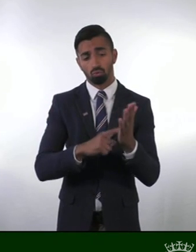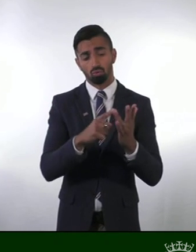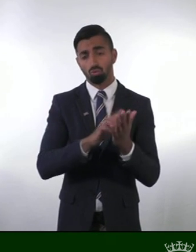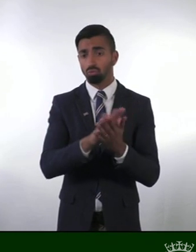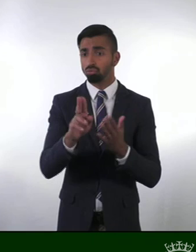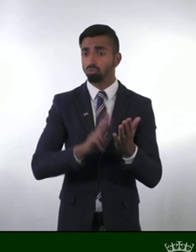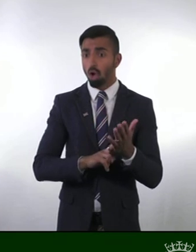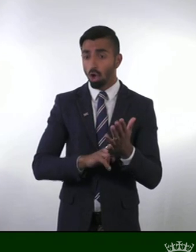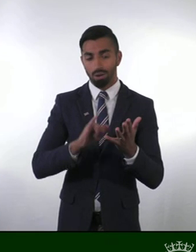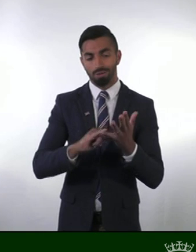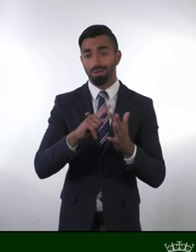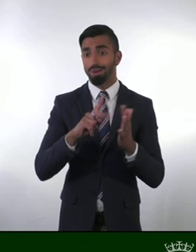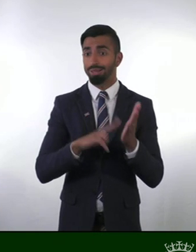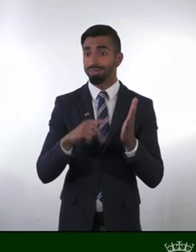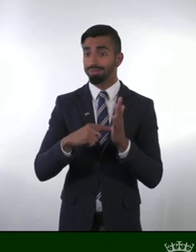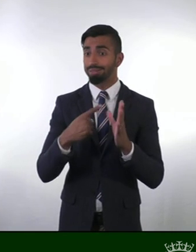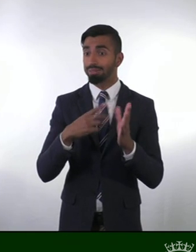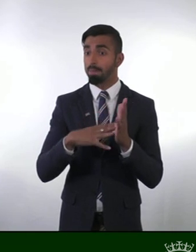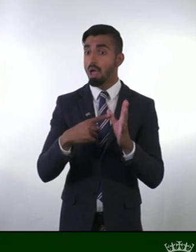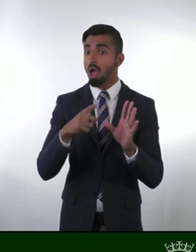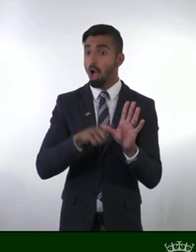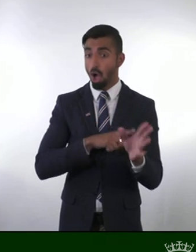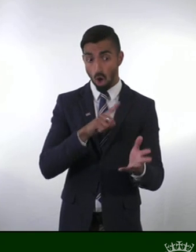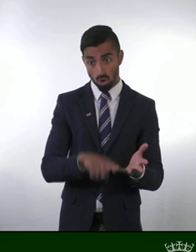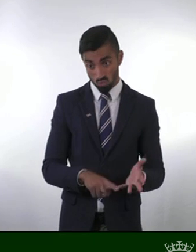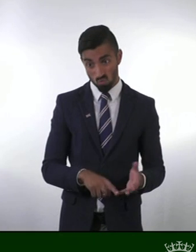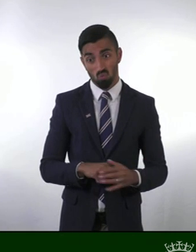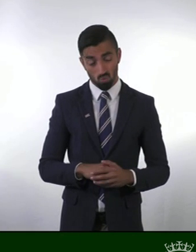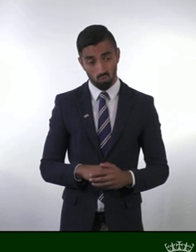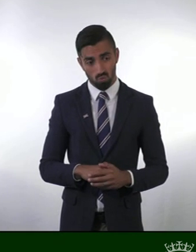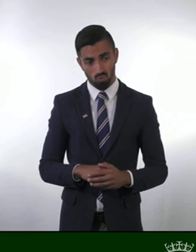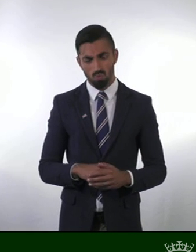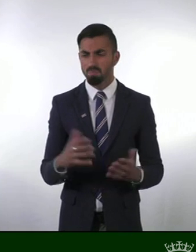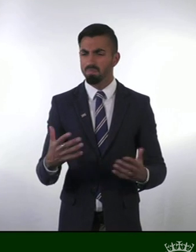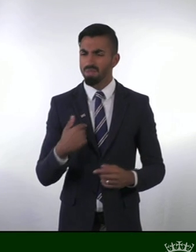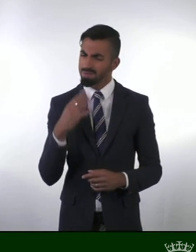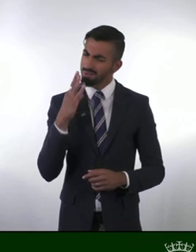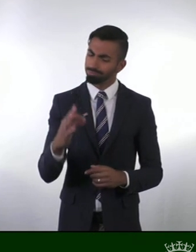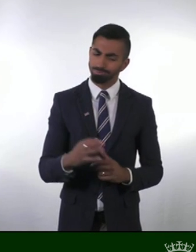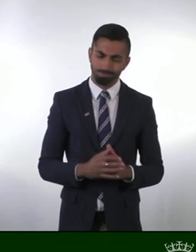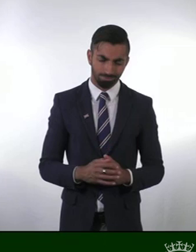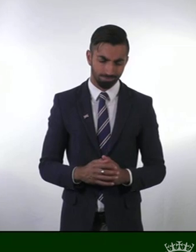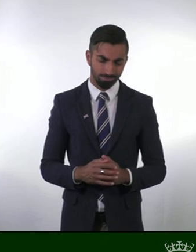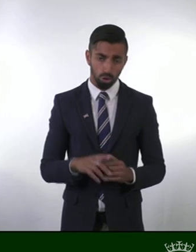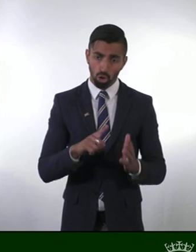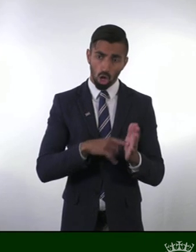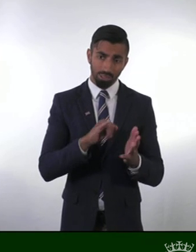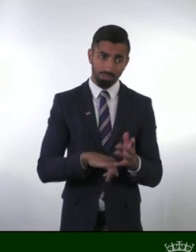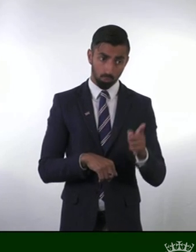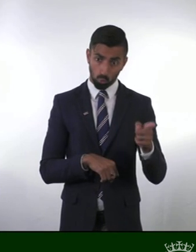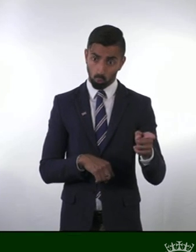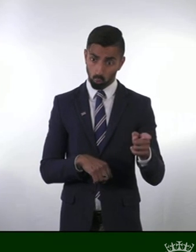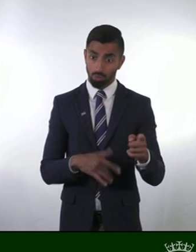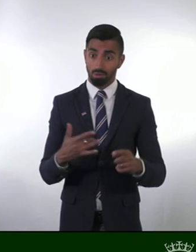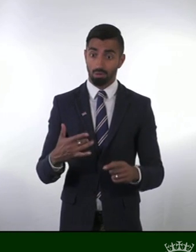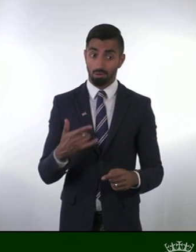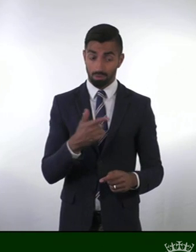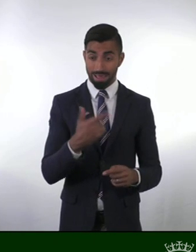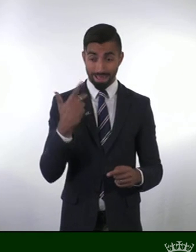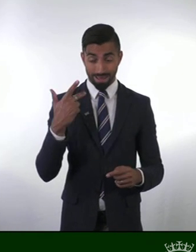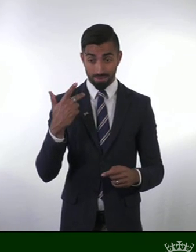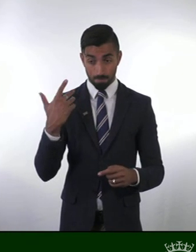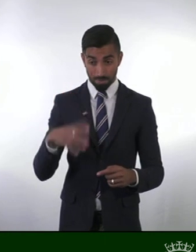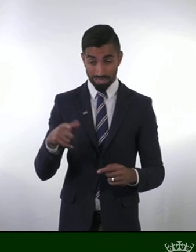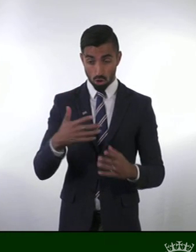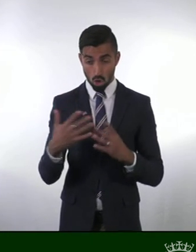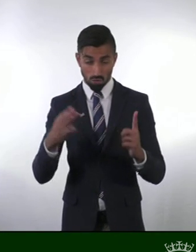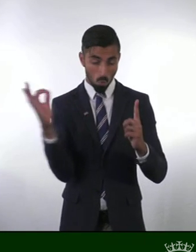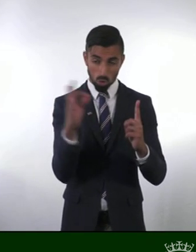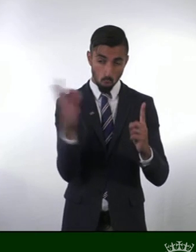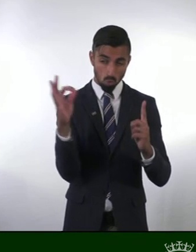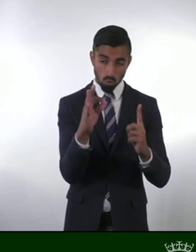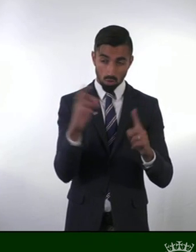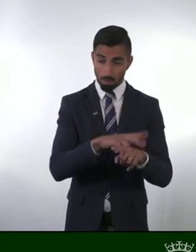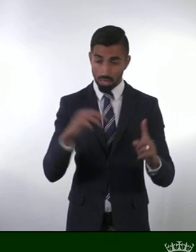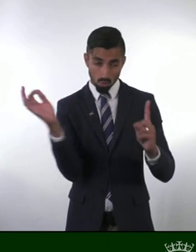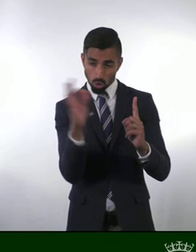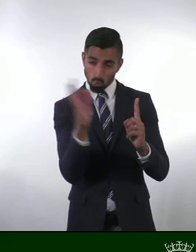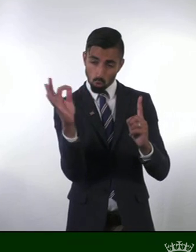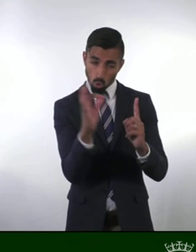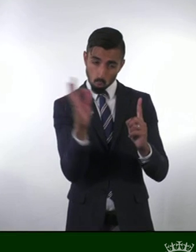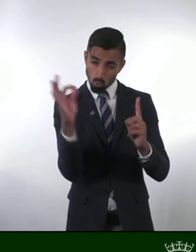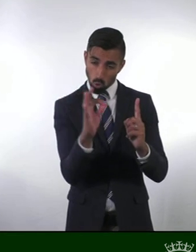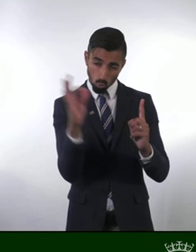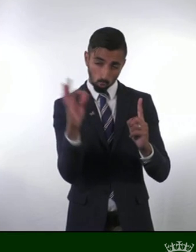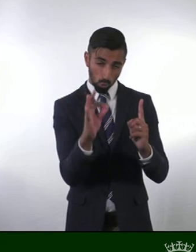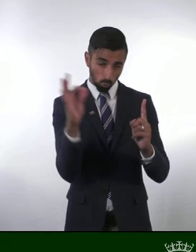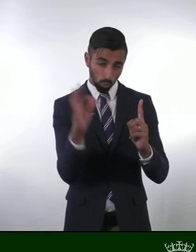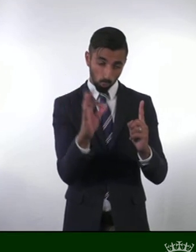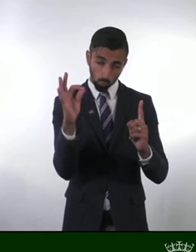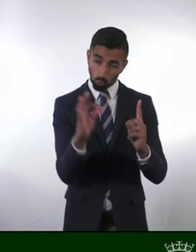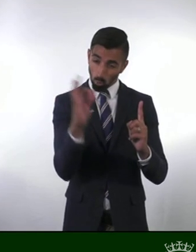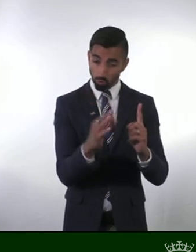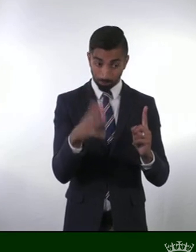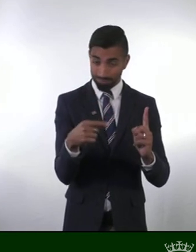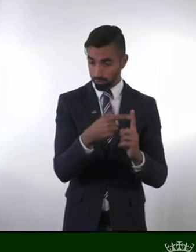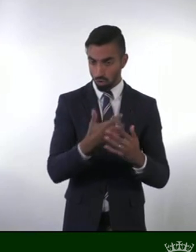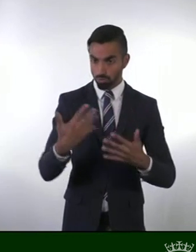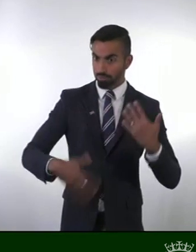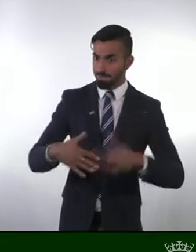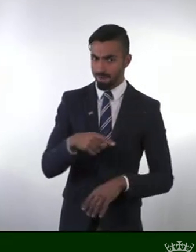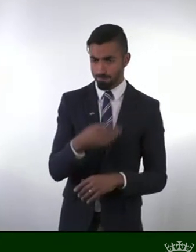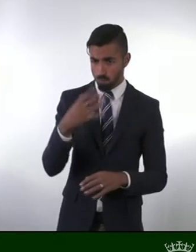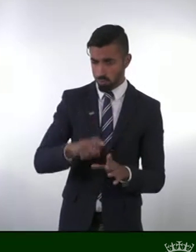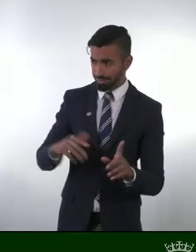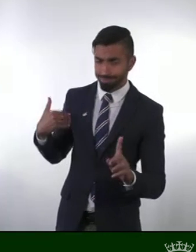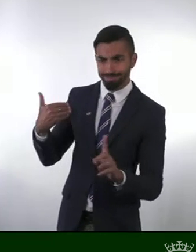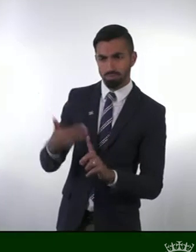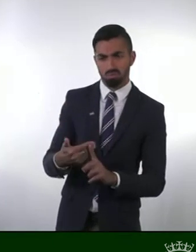Can I put it to my right honourable Friend that if, in a period of eight years, there are eight interrogations of a bishop, each time John Sentamu, we have got more to learn about making the colour of one’s skin as important as the colour of one’s eyes and the colour of one’s hair—something you may notice but does not tell you any more about them?